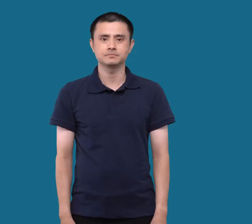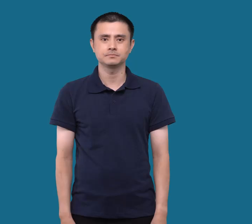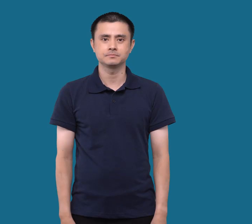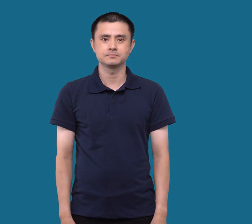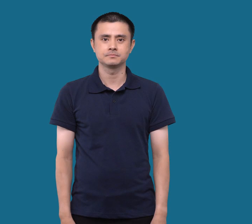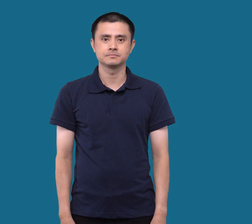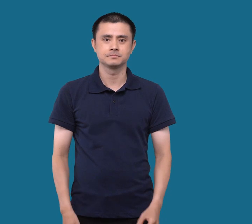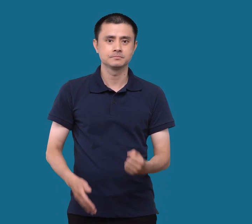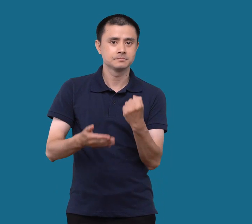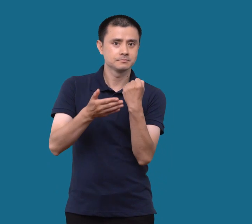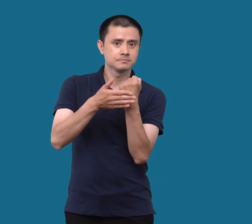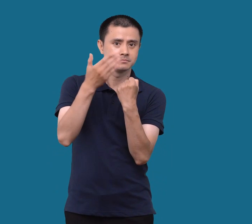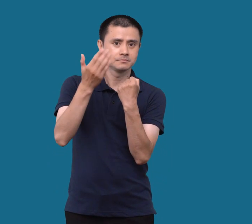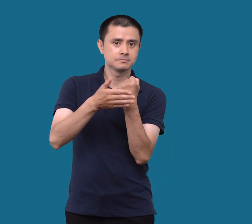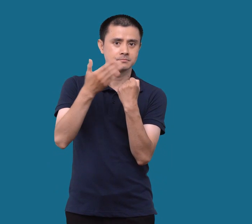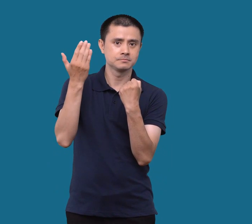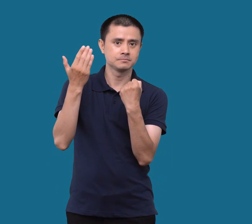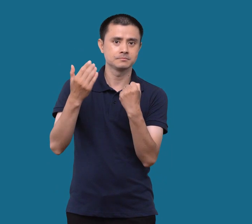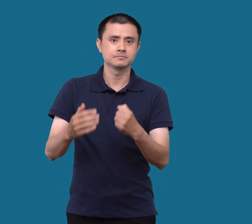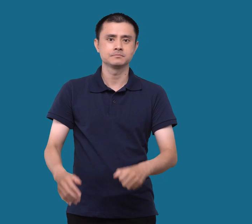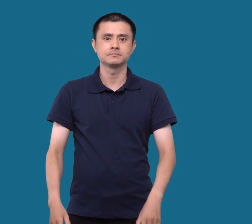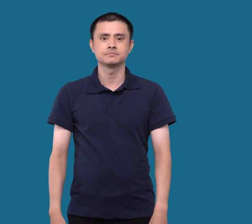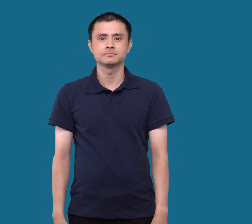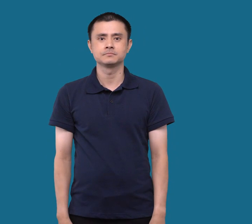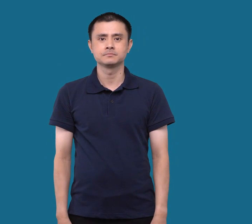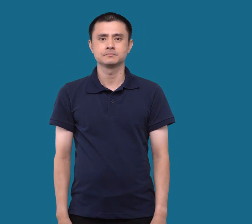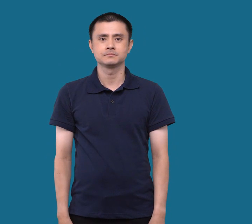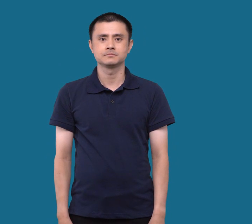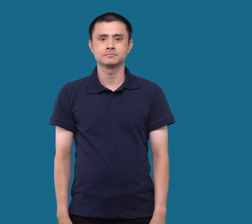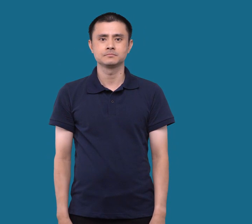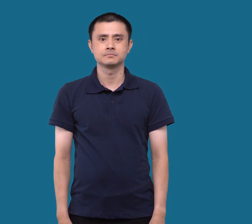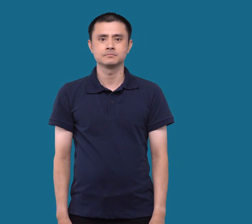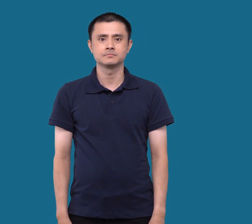Bắc bộ